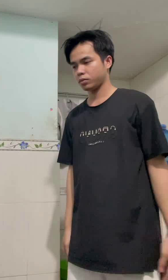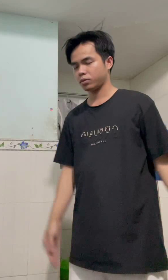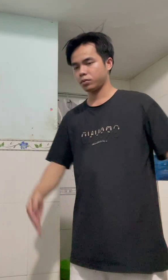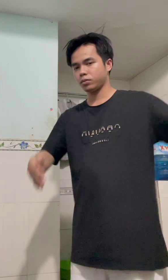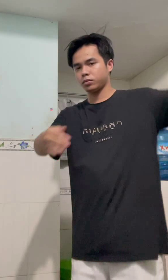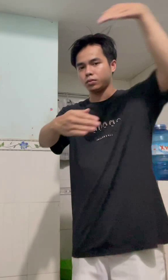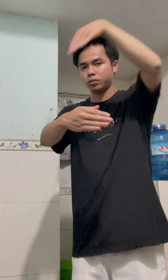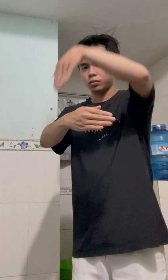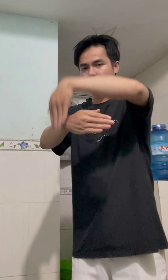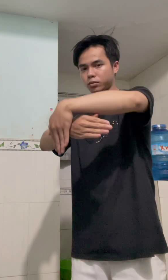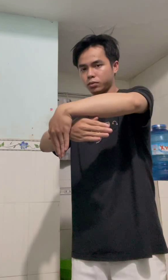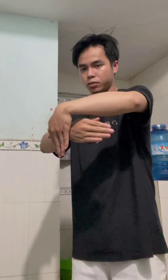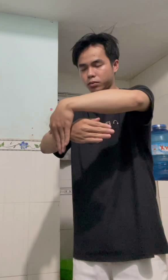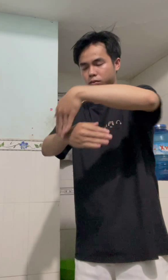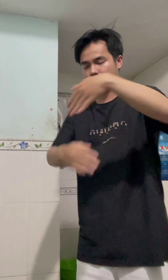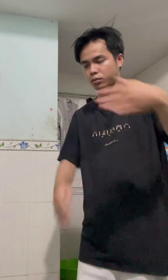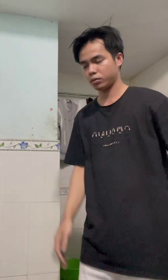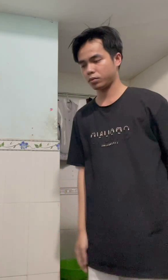buoi chieu